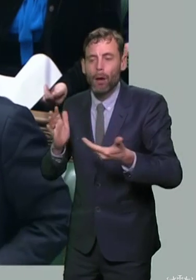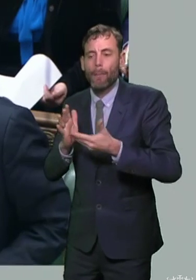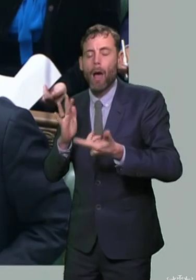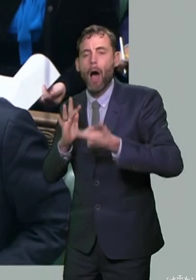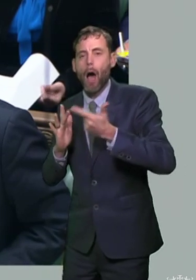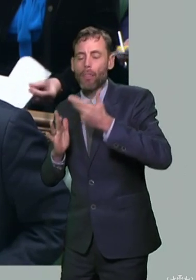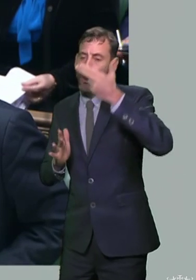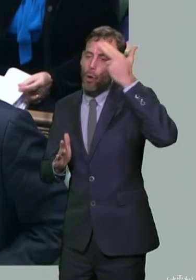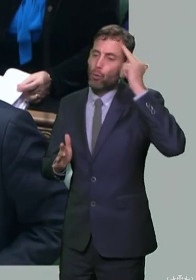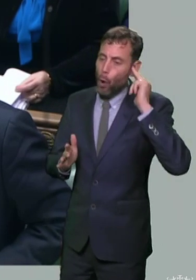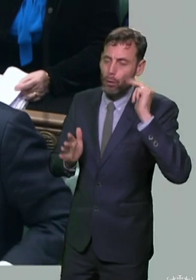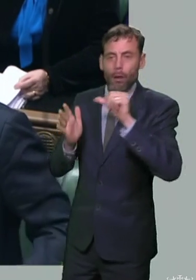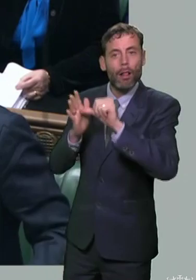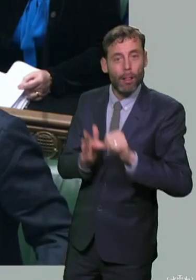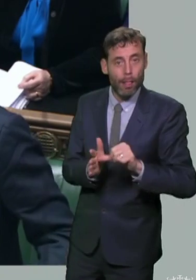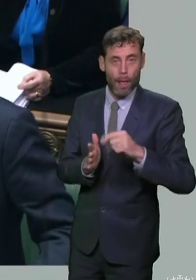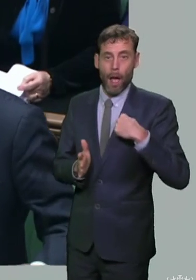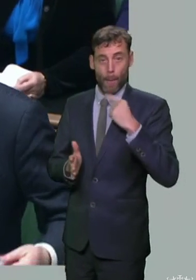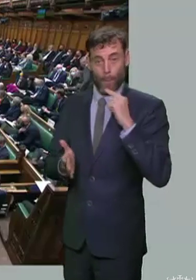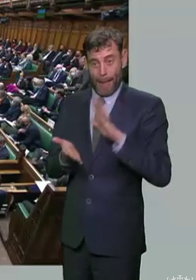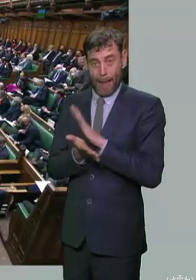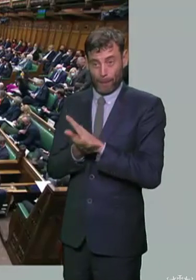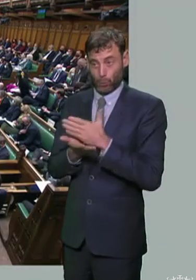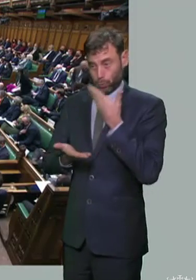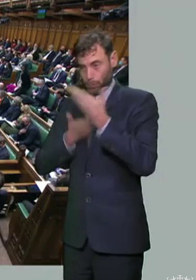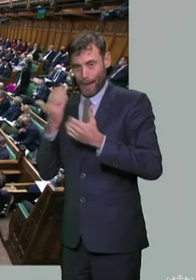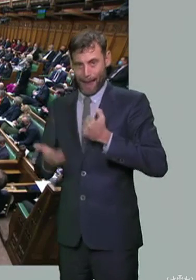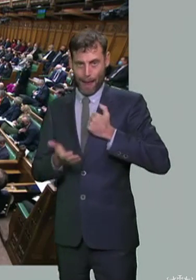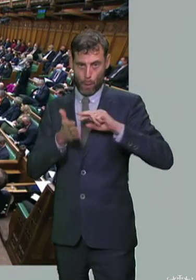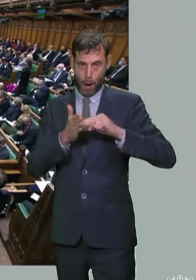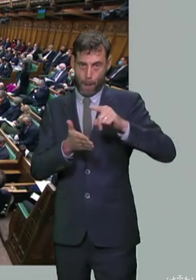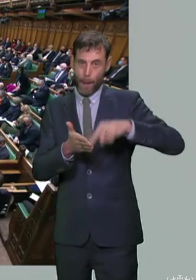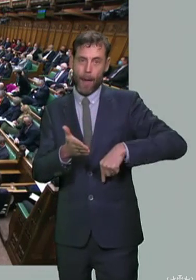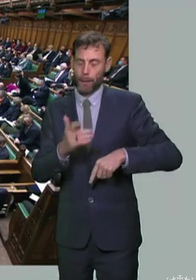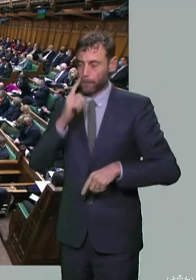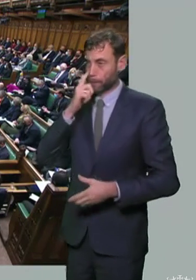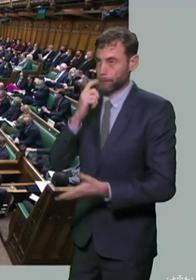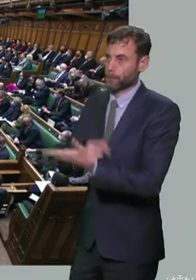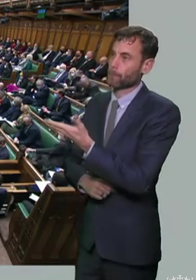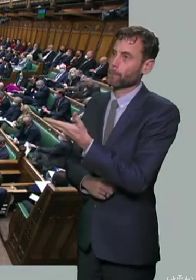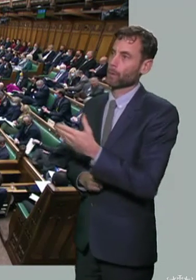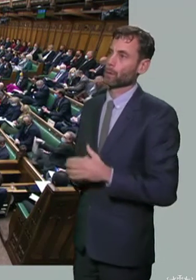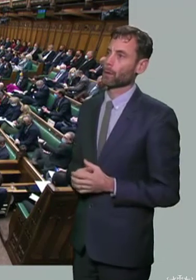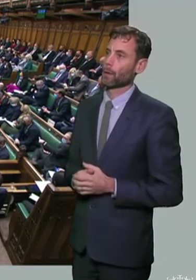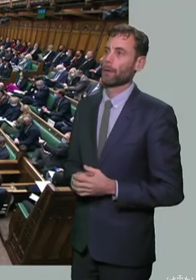I will be very happy to share details with him shortly.